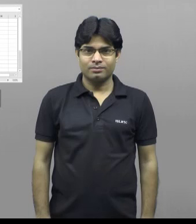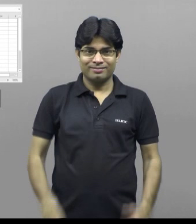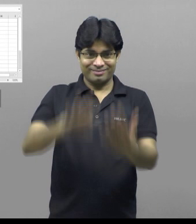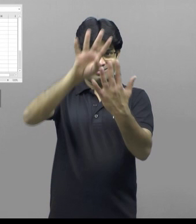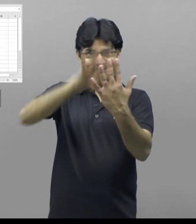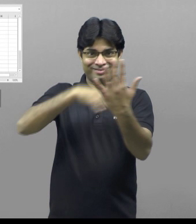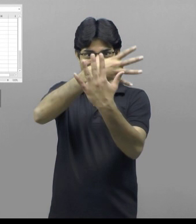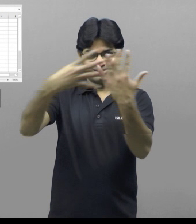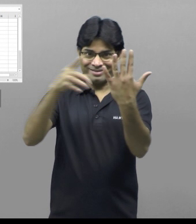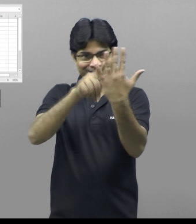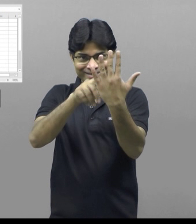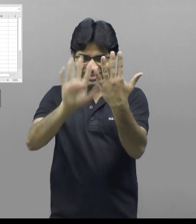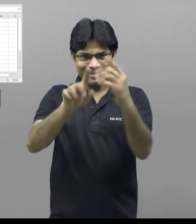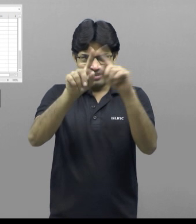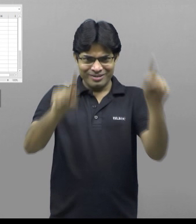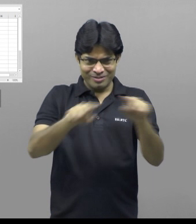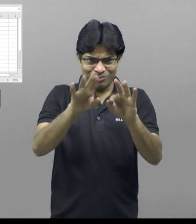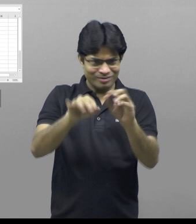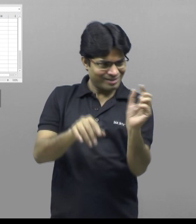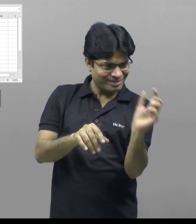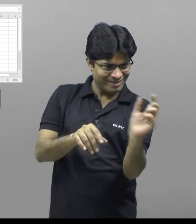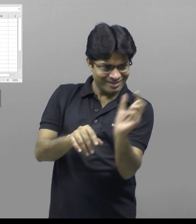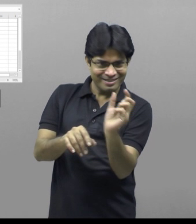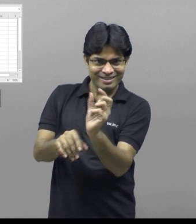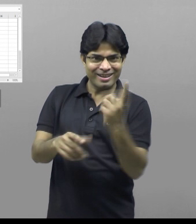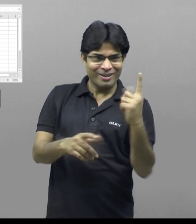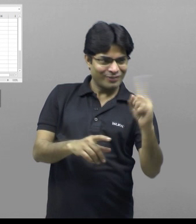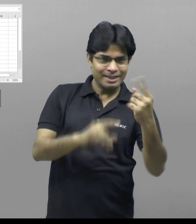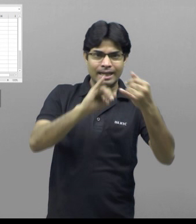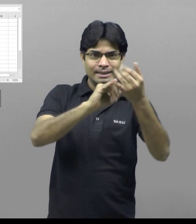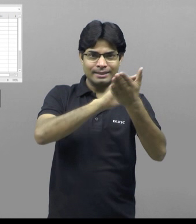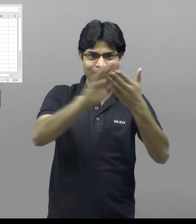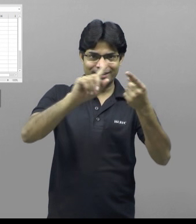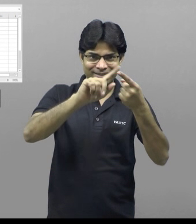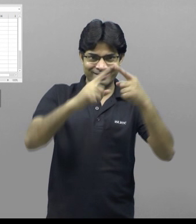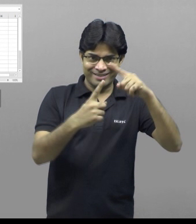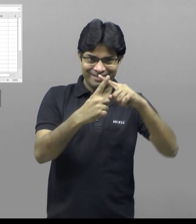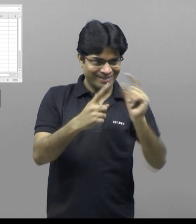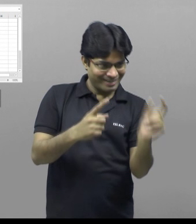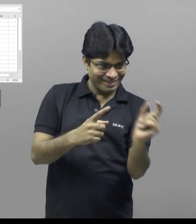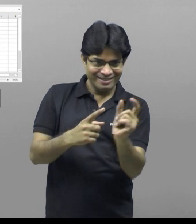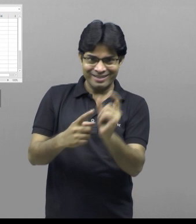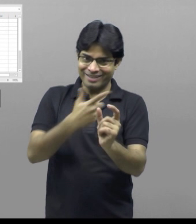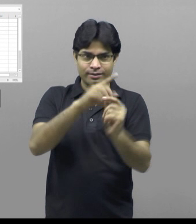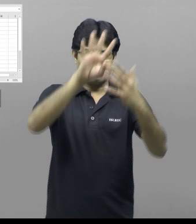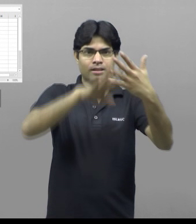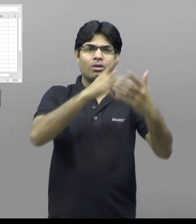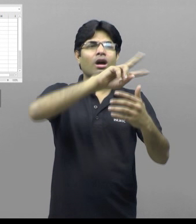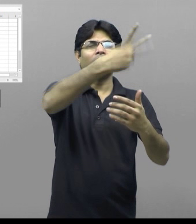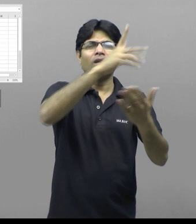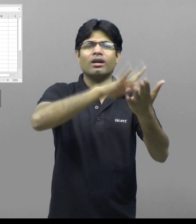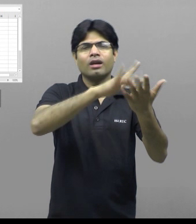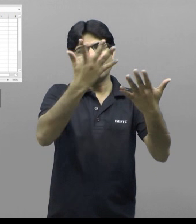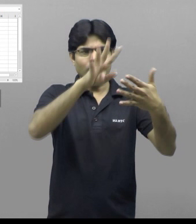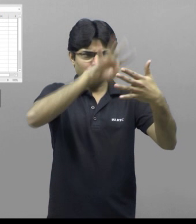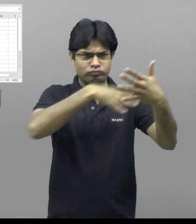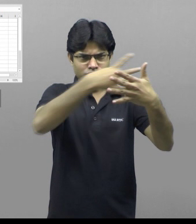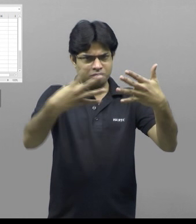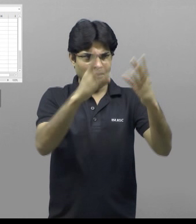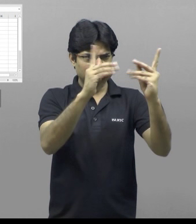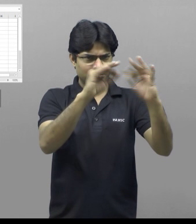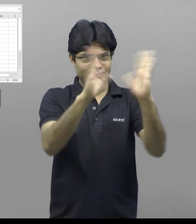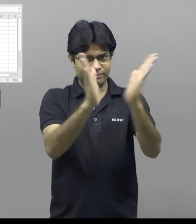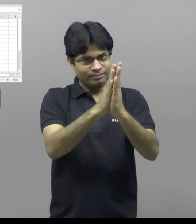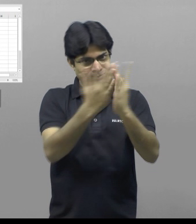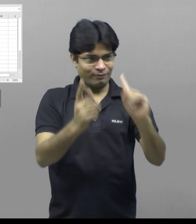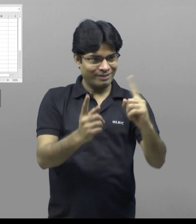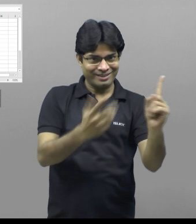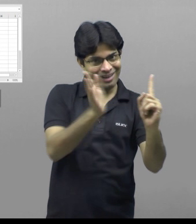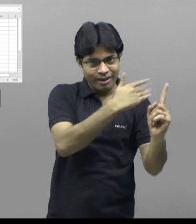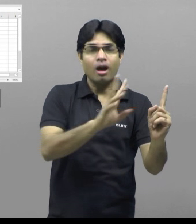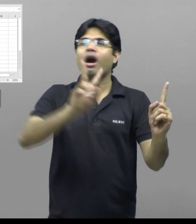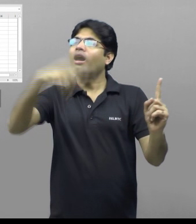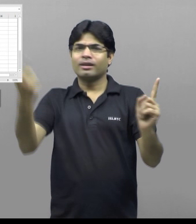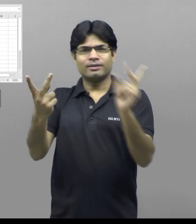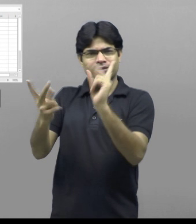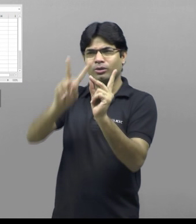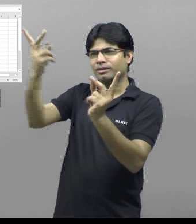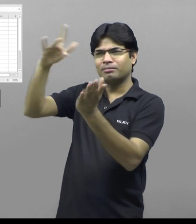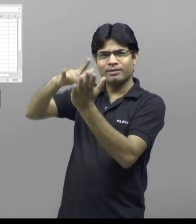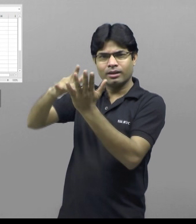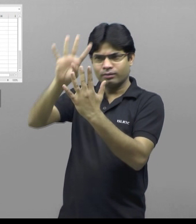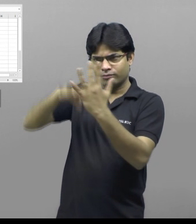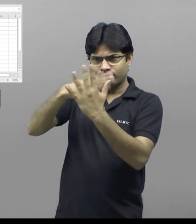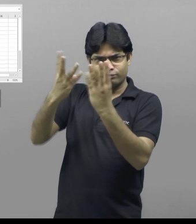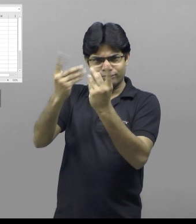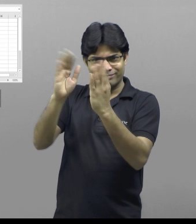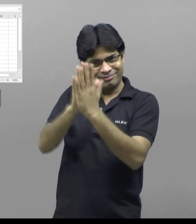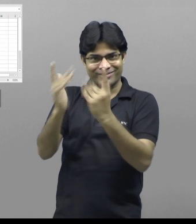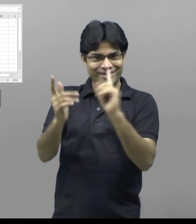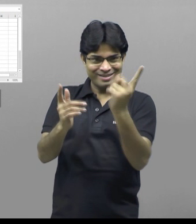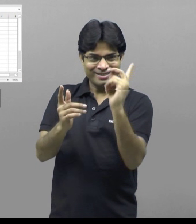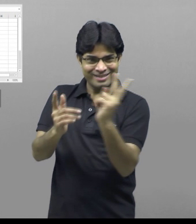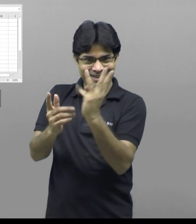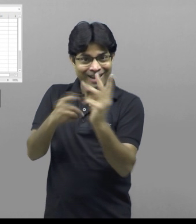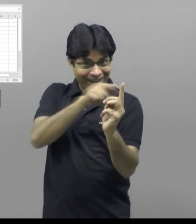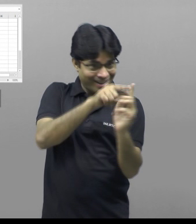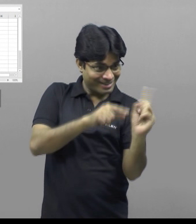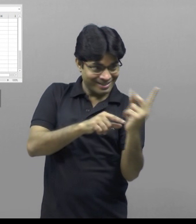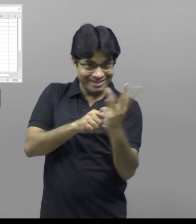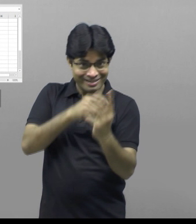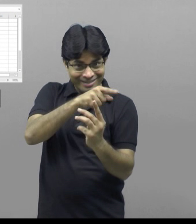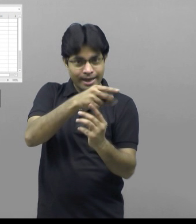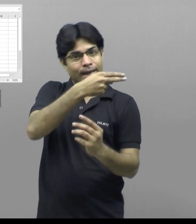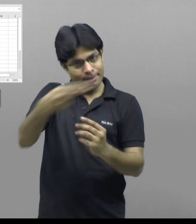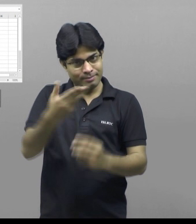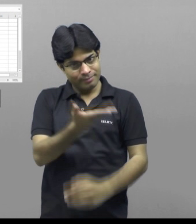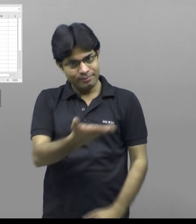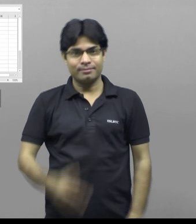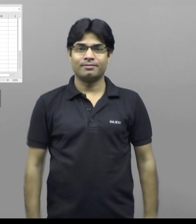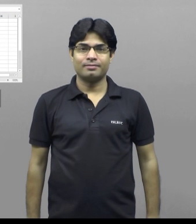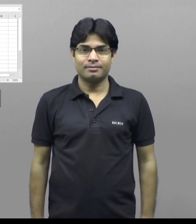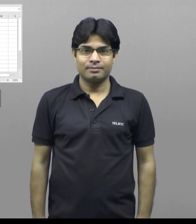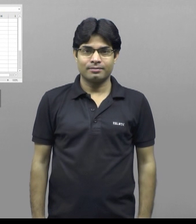Work Sheet